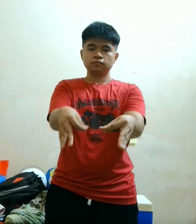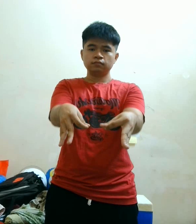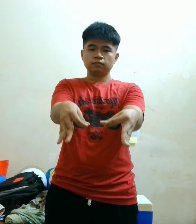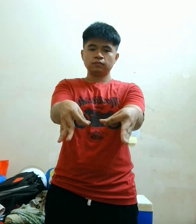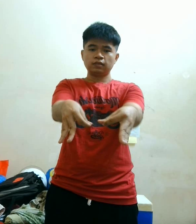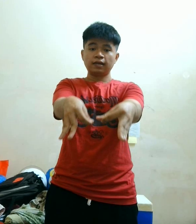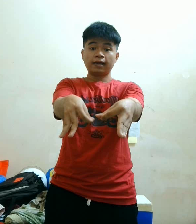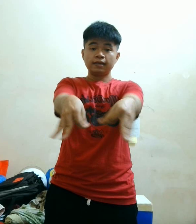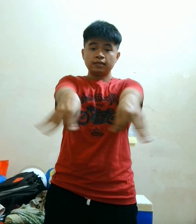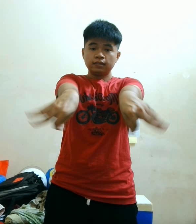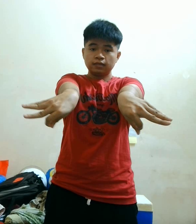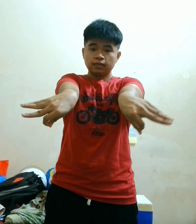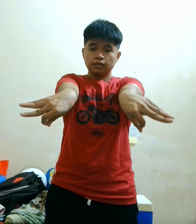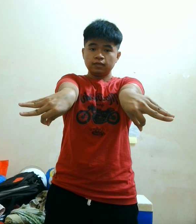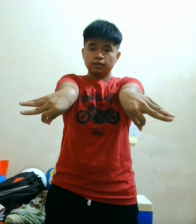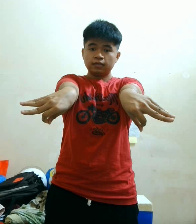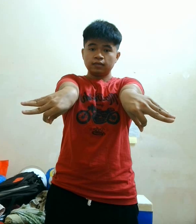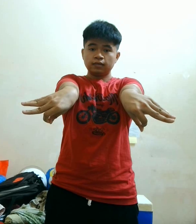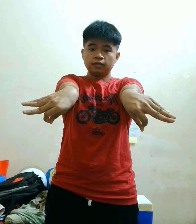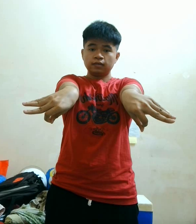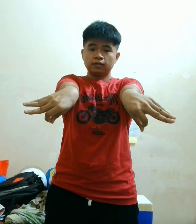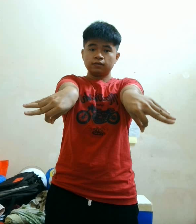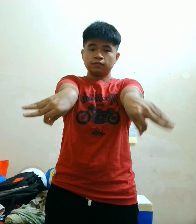cai gi